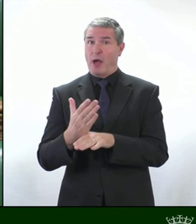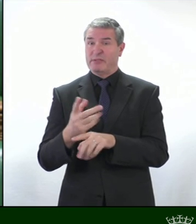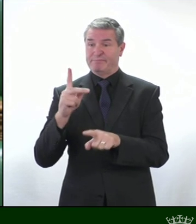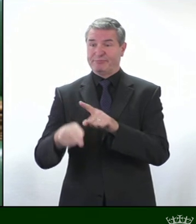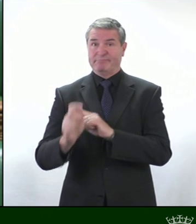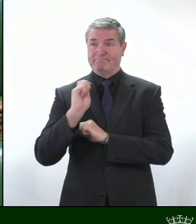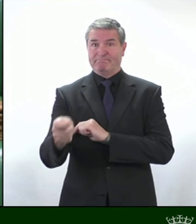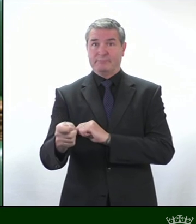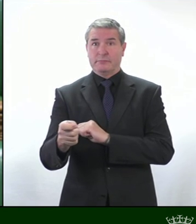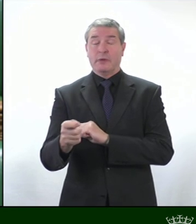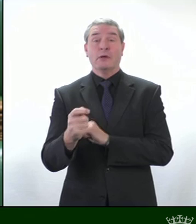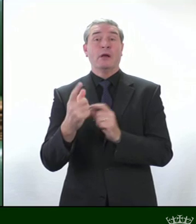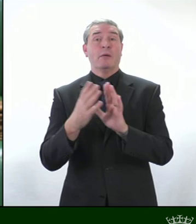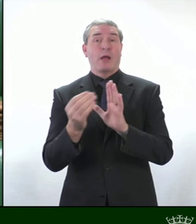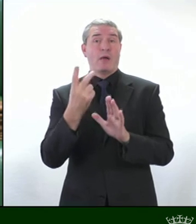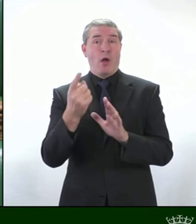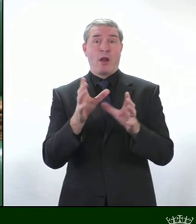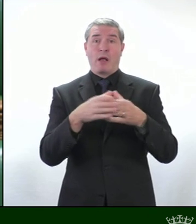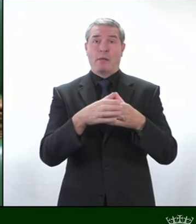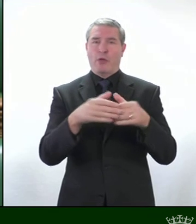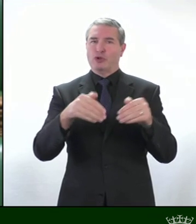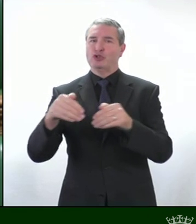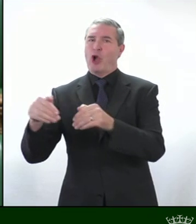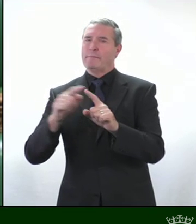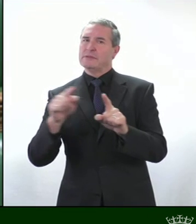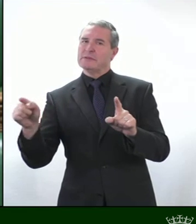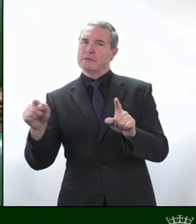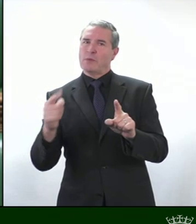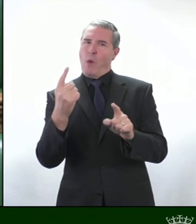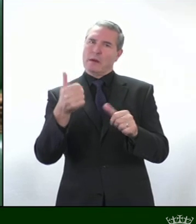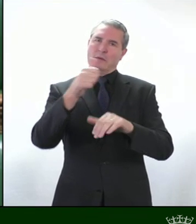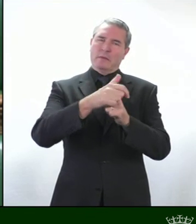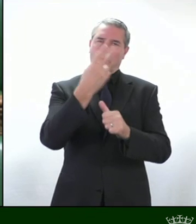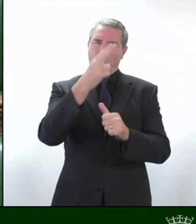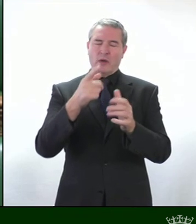I want to turn to the collapse of the Arcadia Group and Debenhams in the last 48 hours.